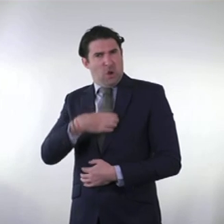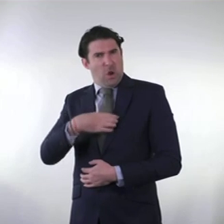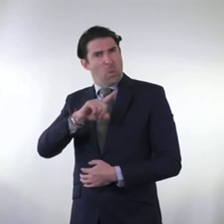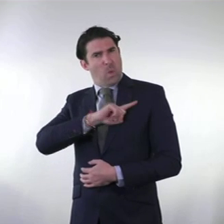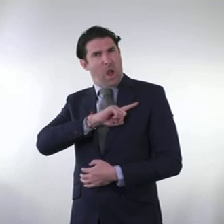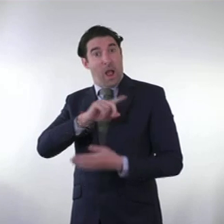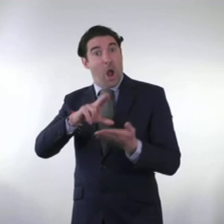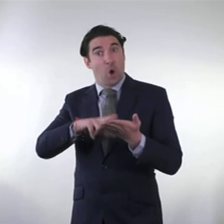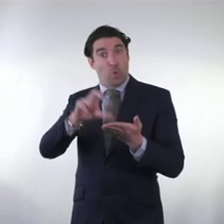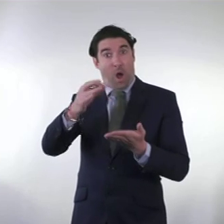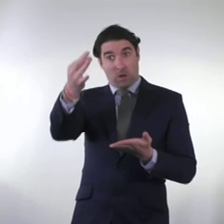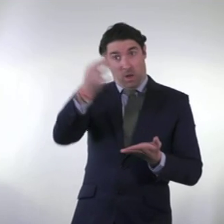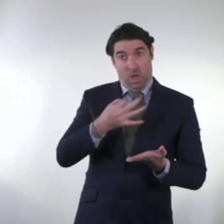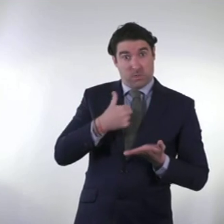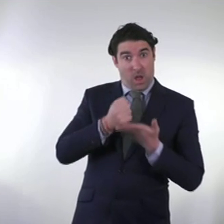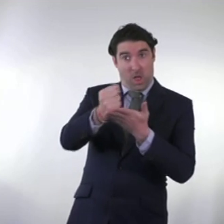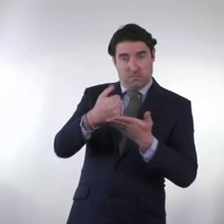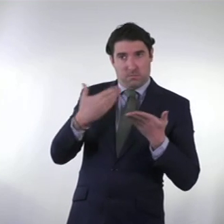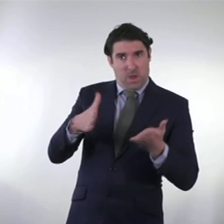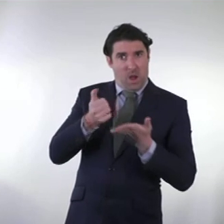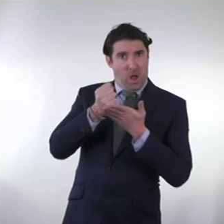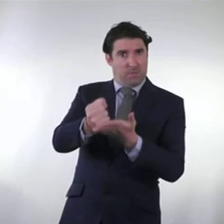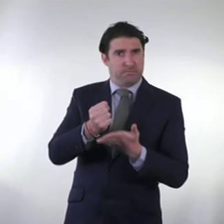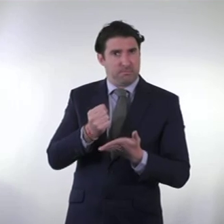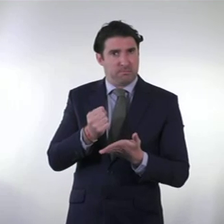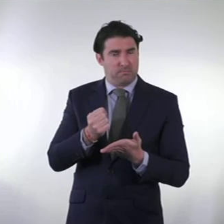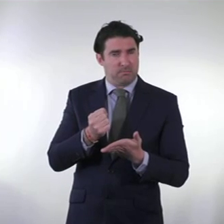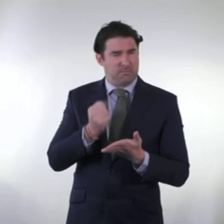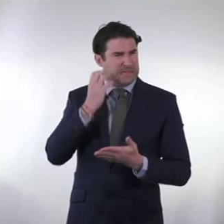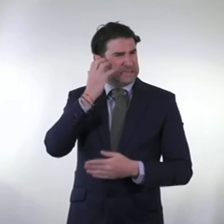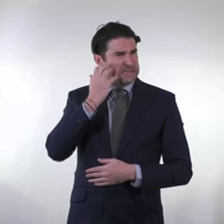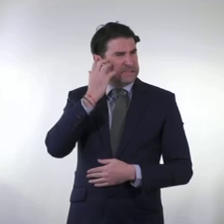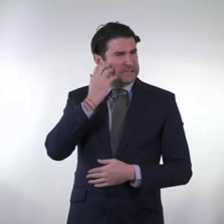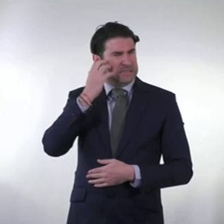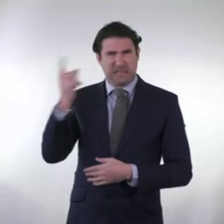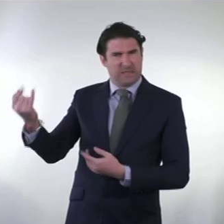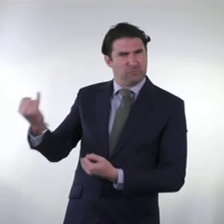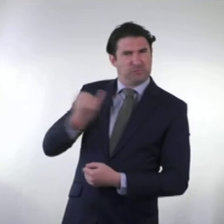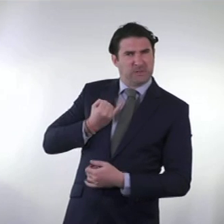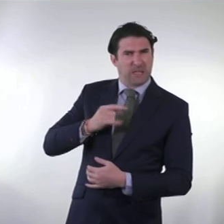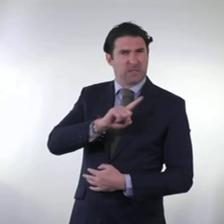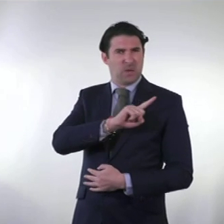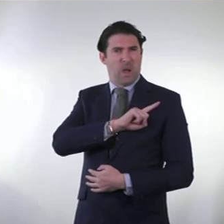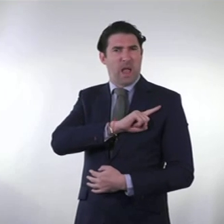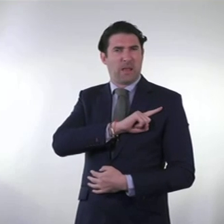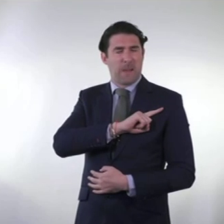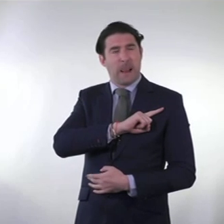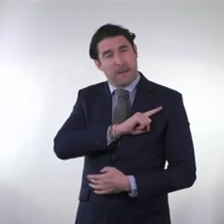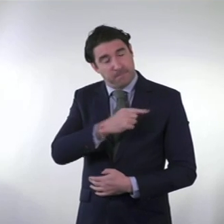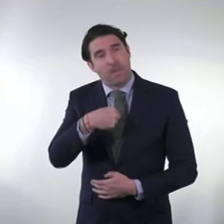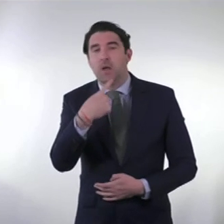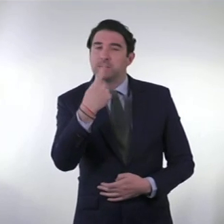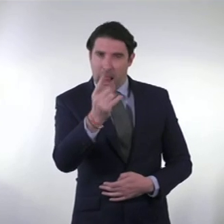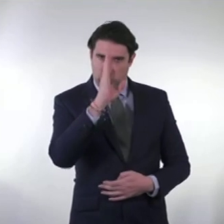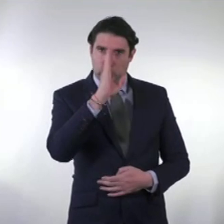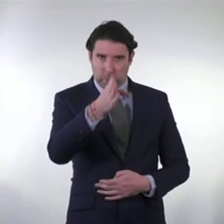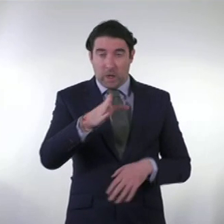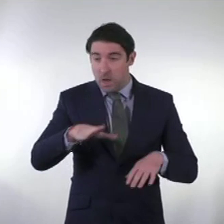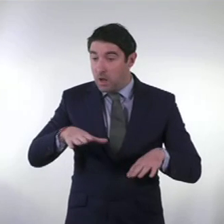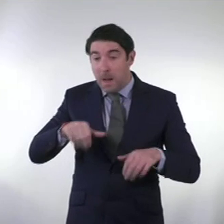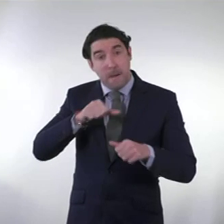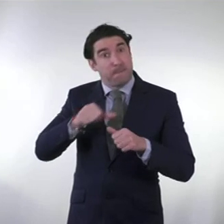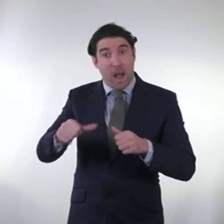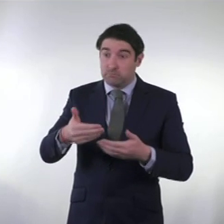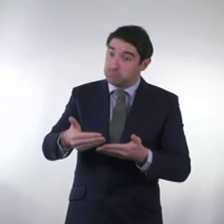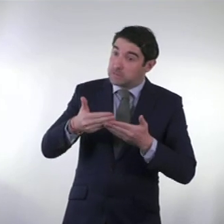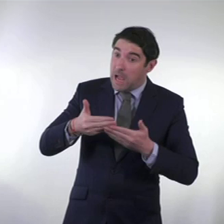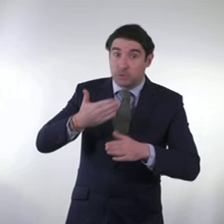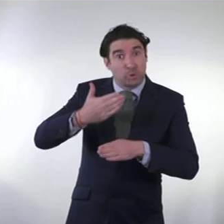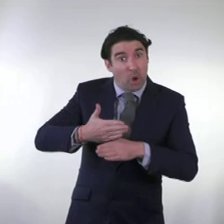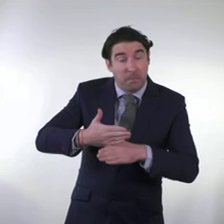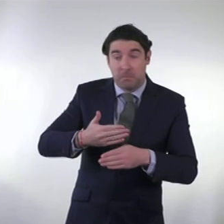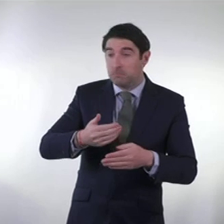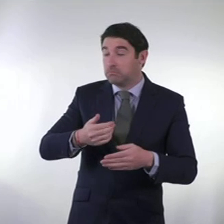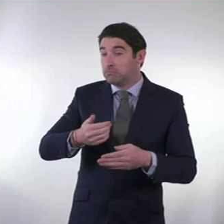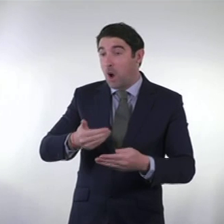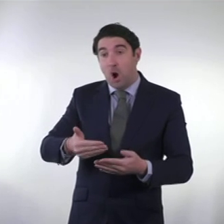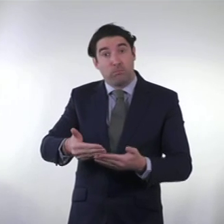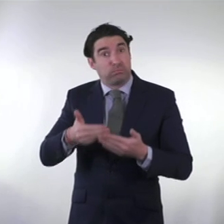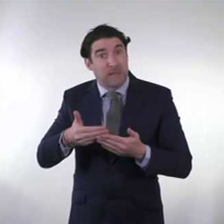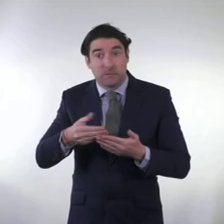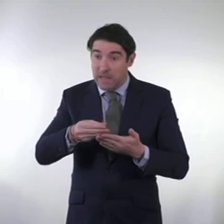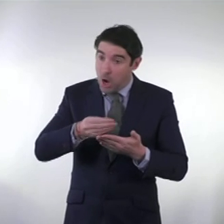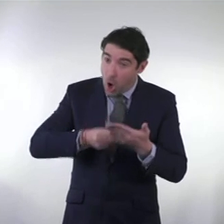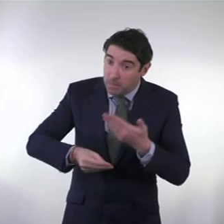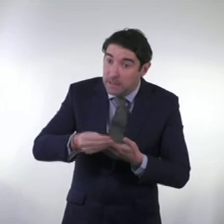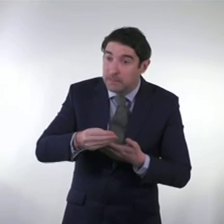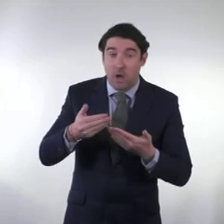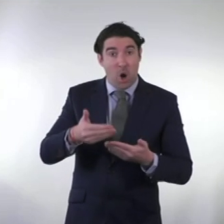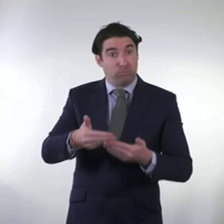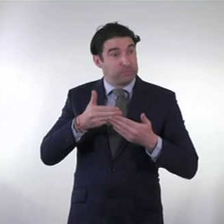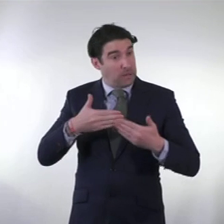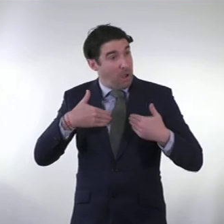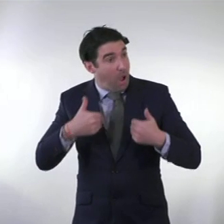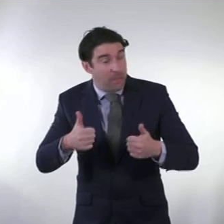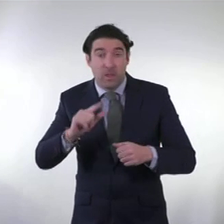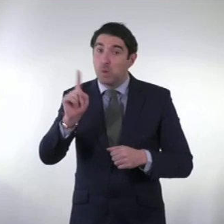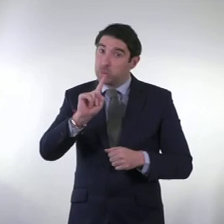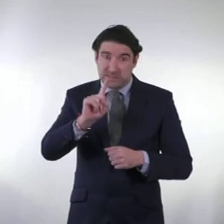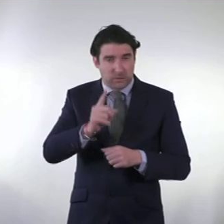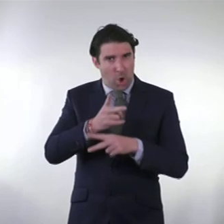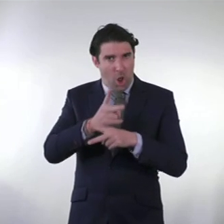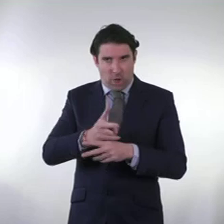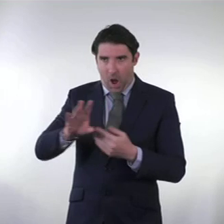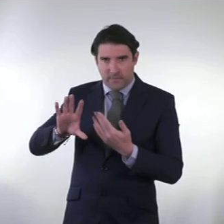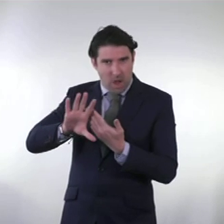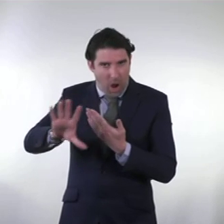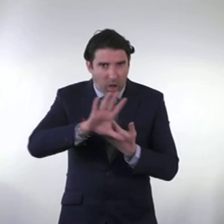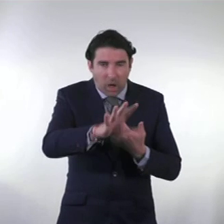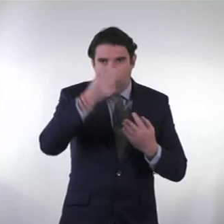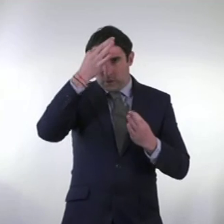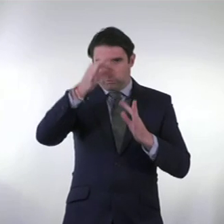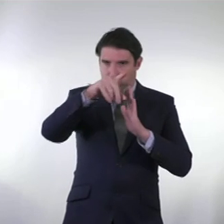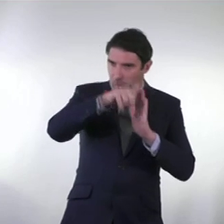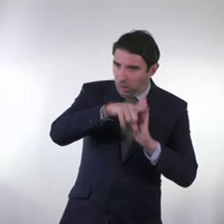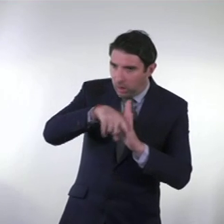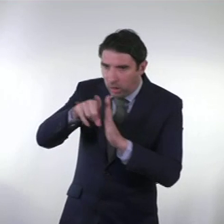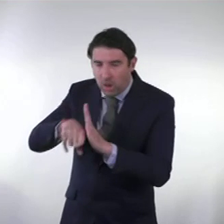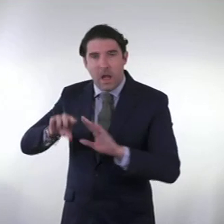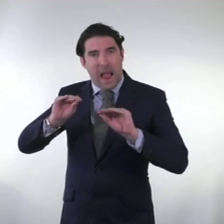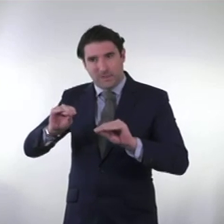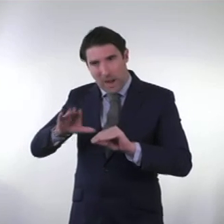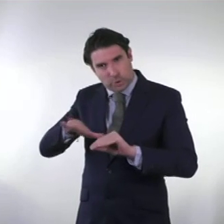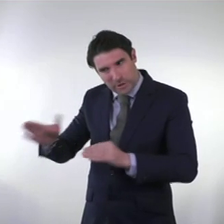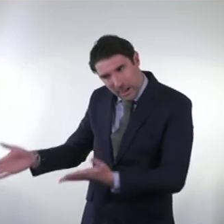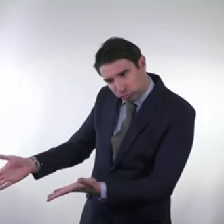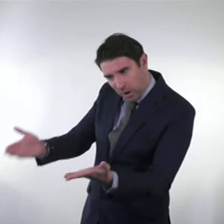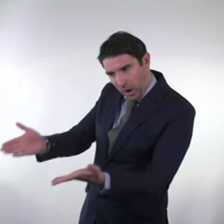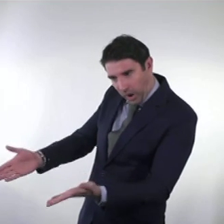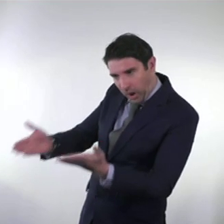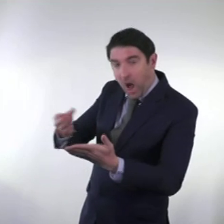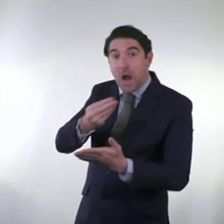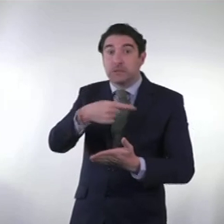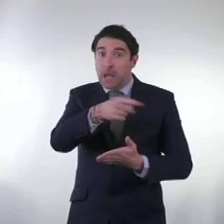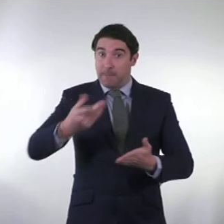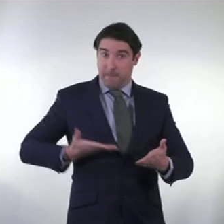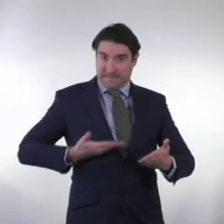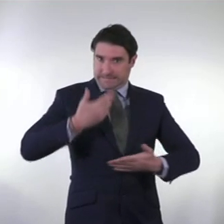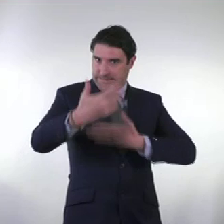The best way to protect our jobs and our economy is to continue to work together, to comply with the measures, to drive down the virus, to keep our children in education—which is an absolute priority for this country —and to keep the economy moving.